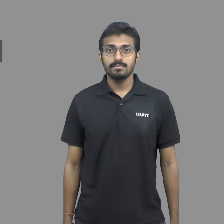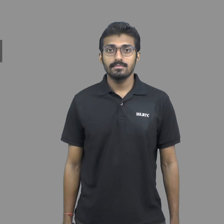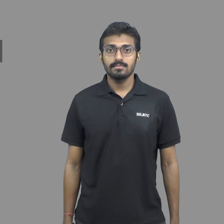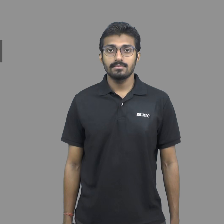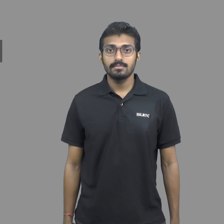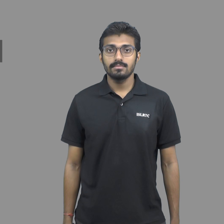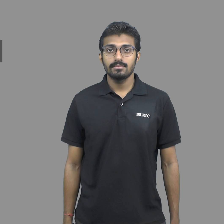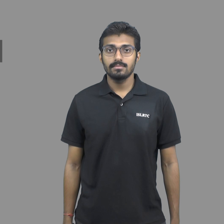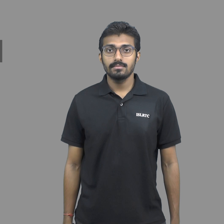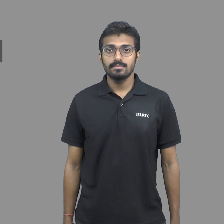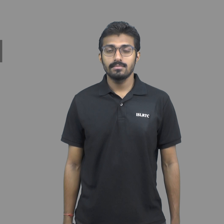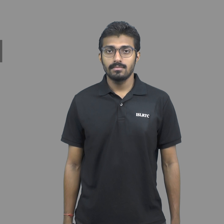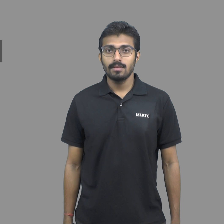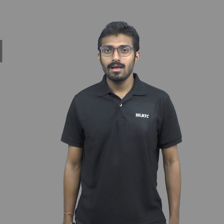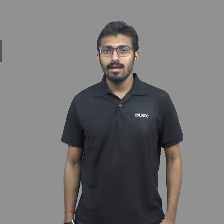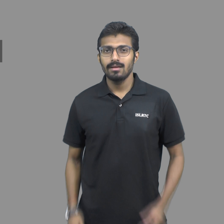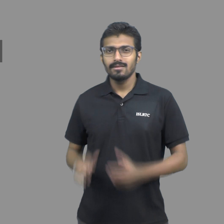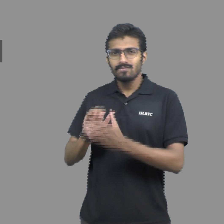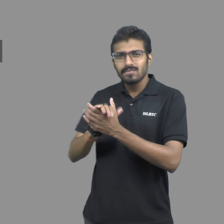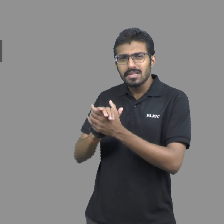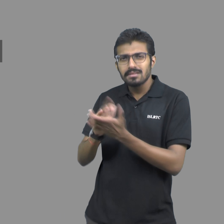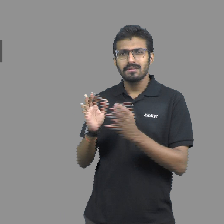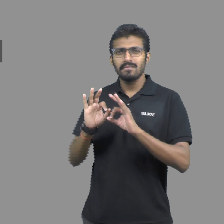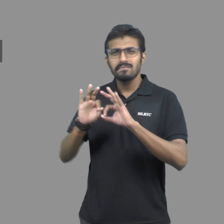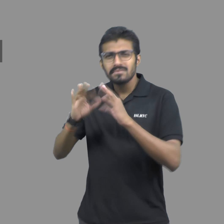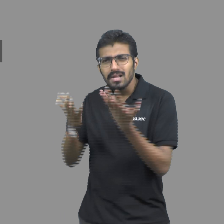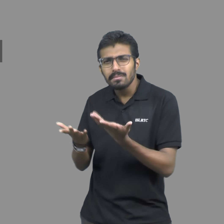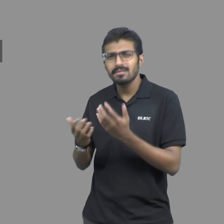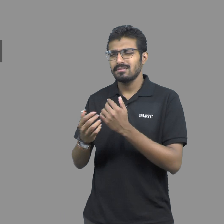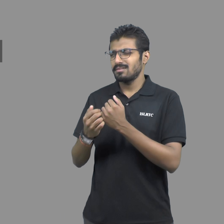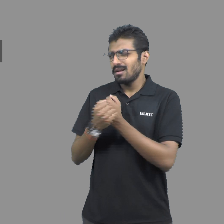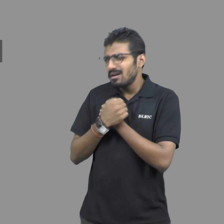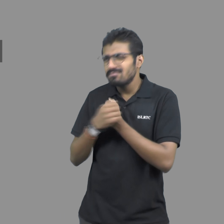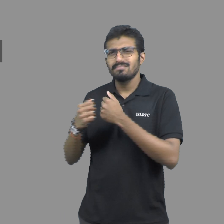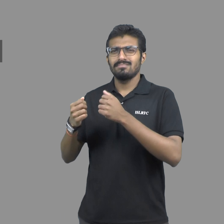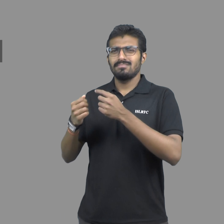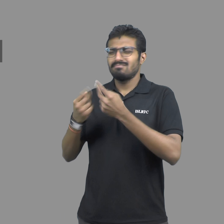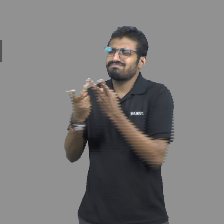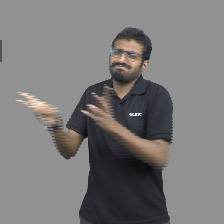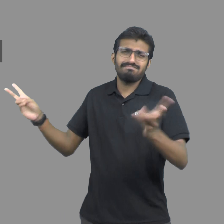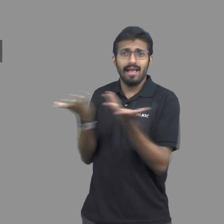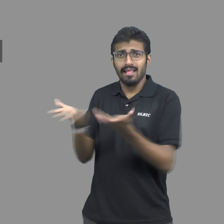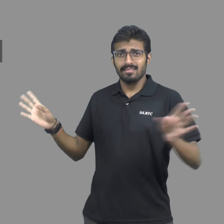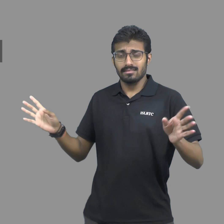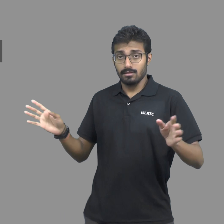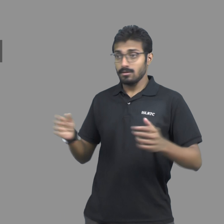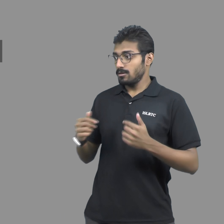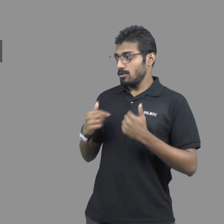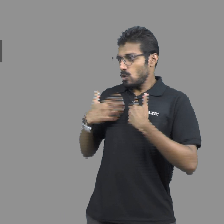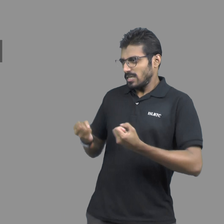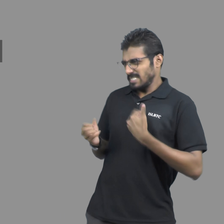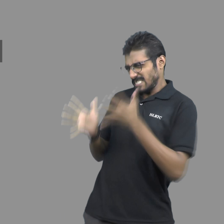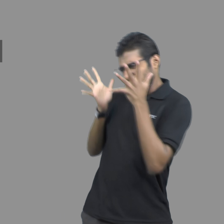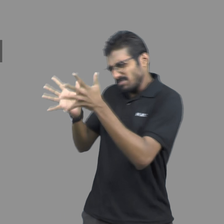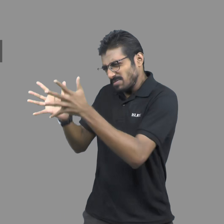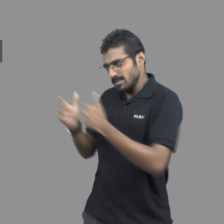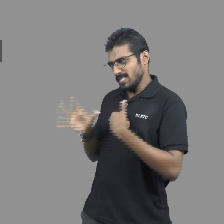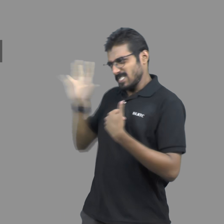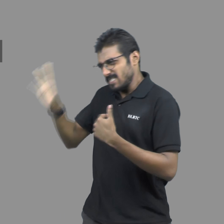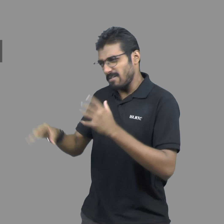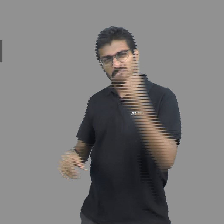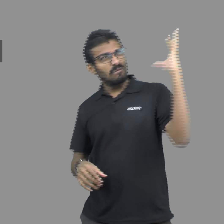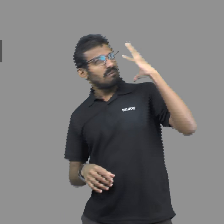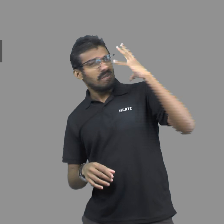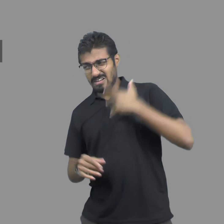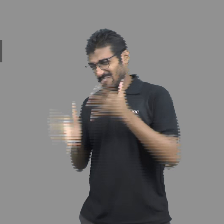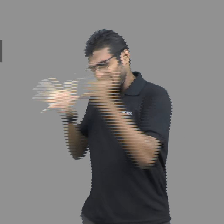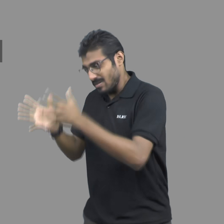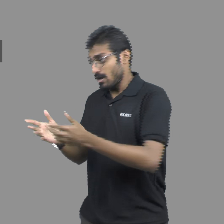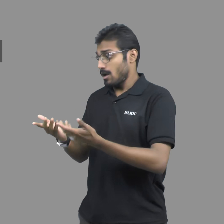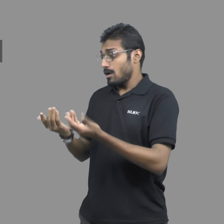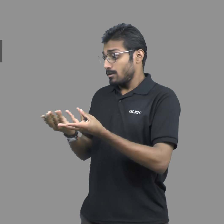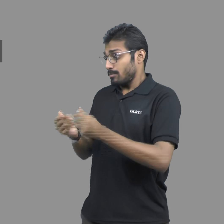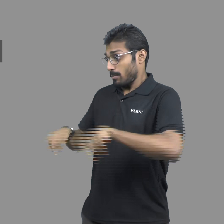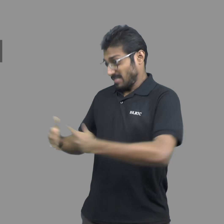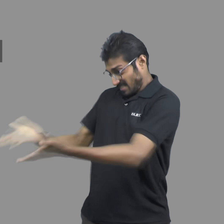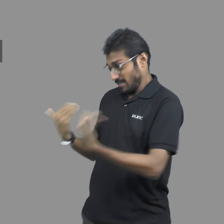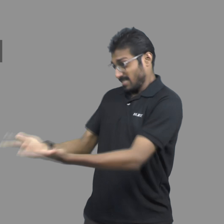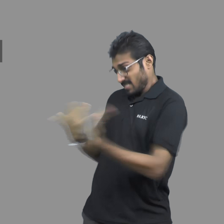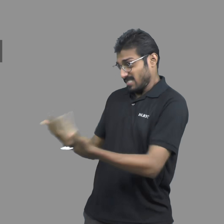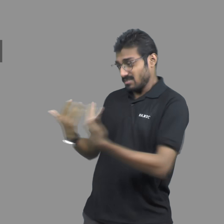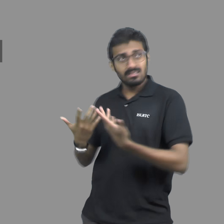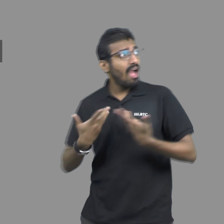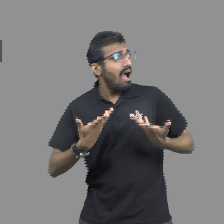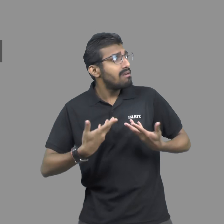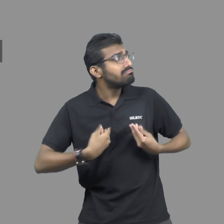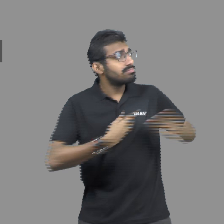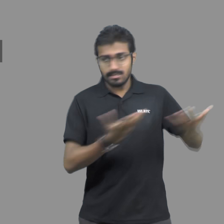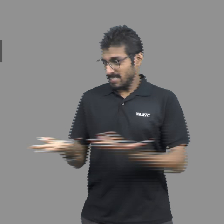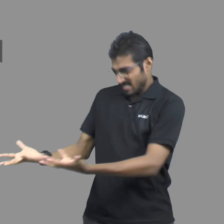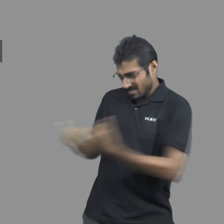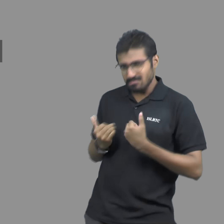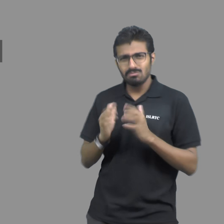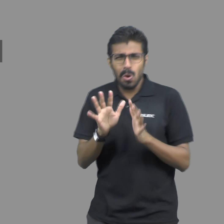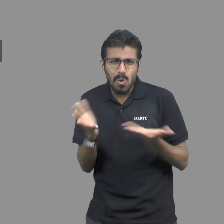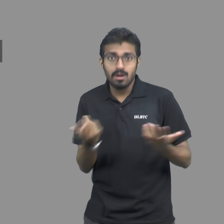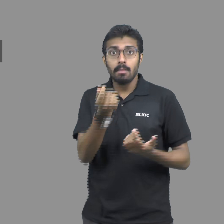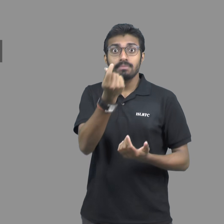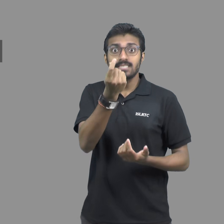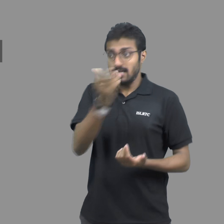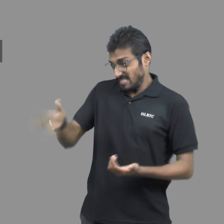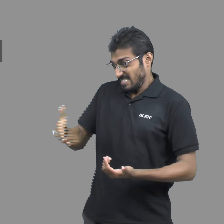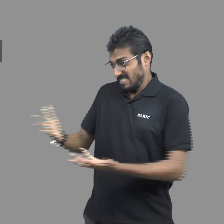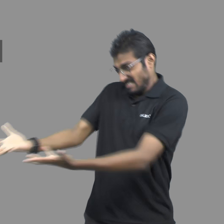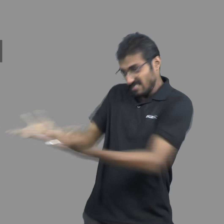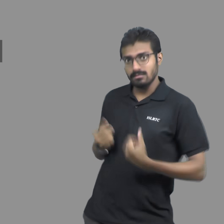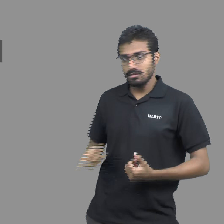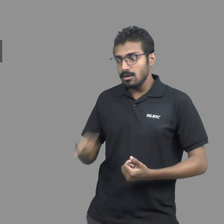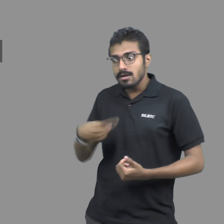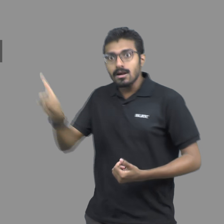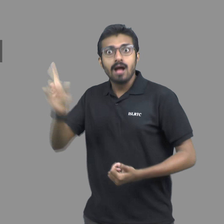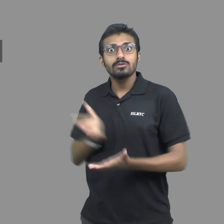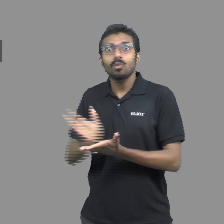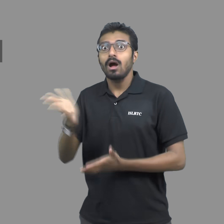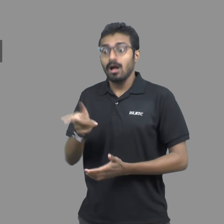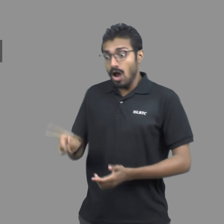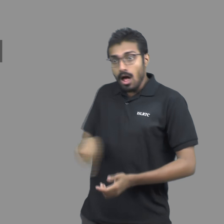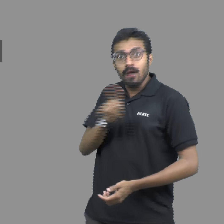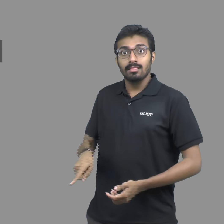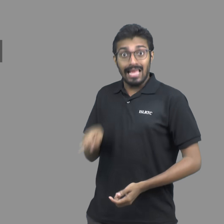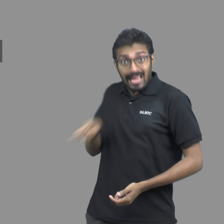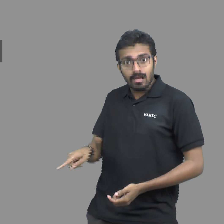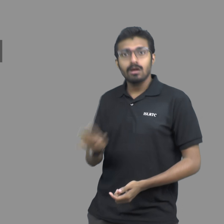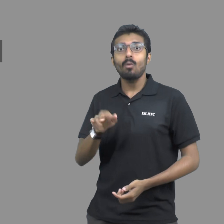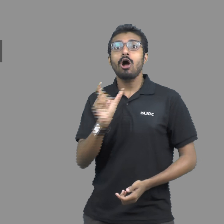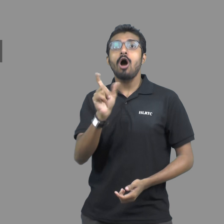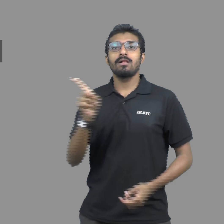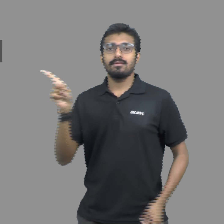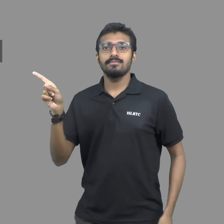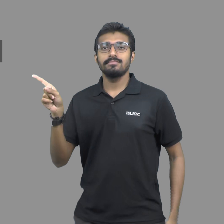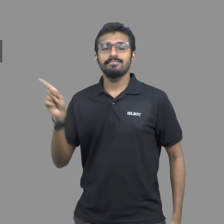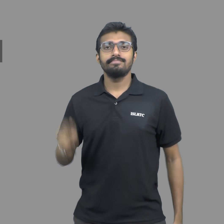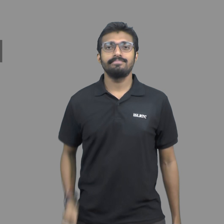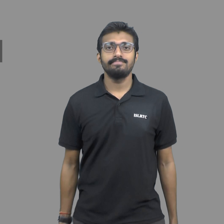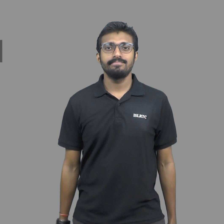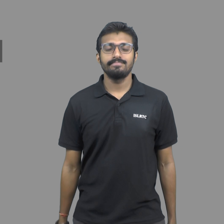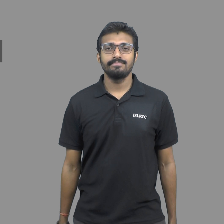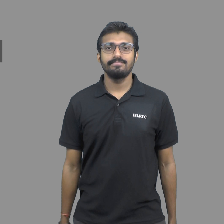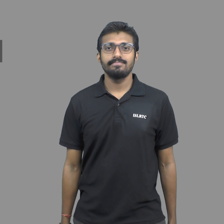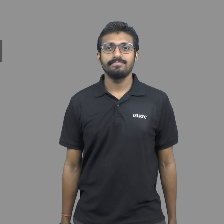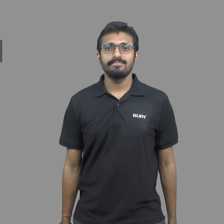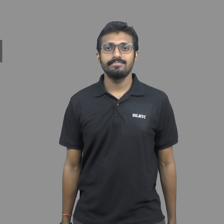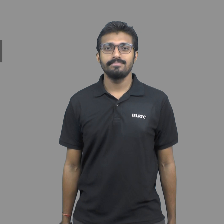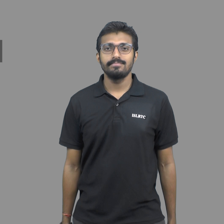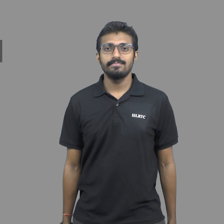Extortion